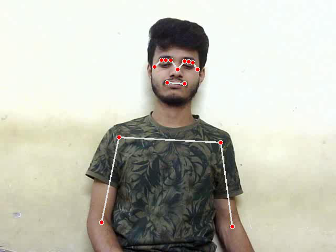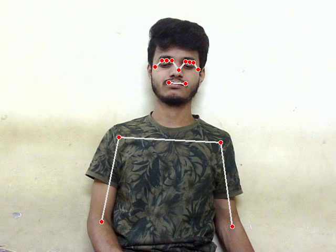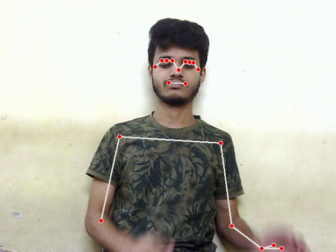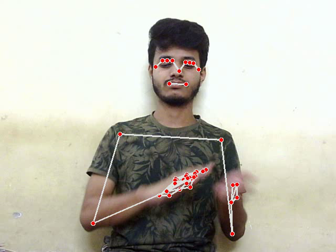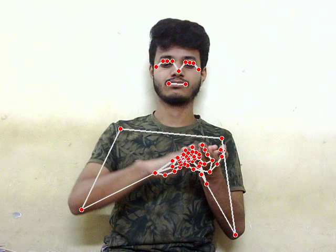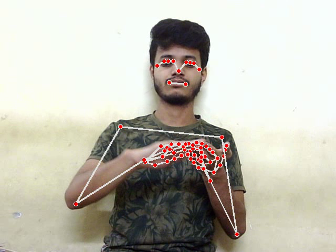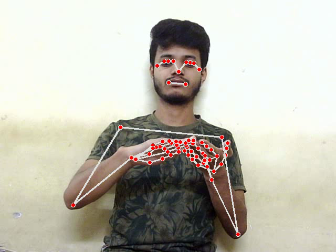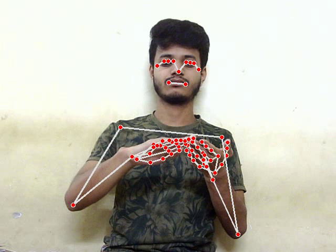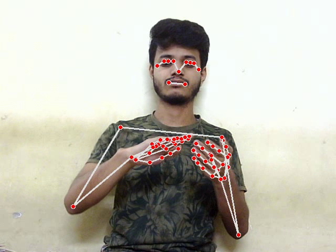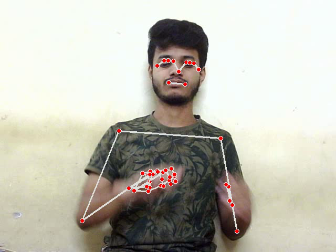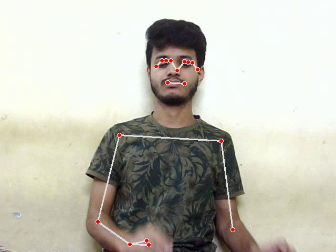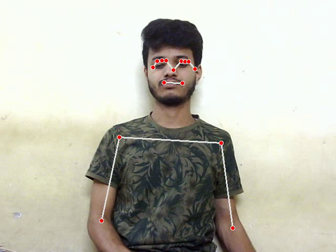nice